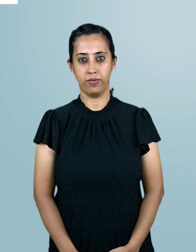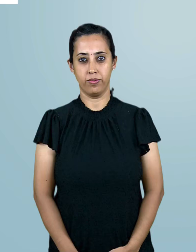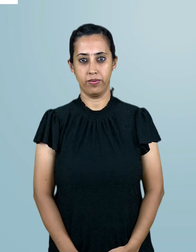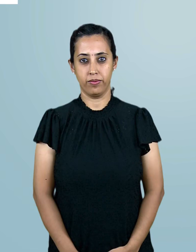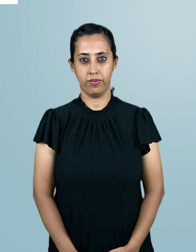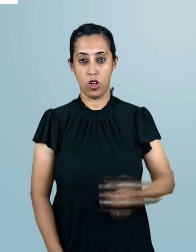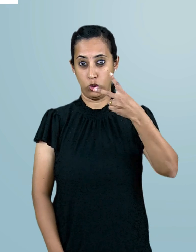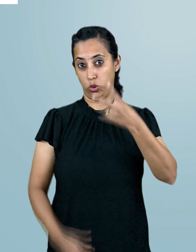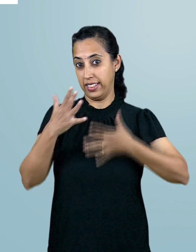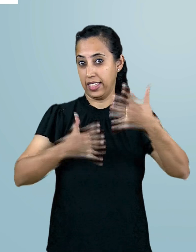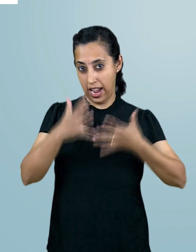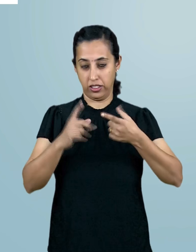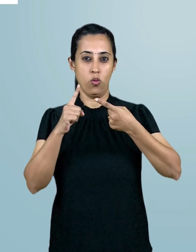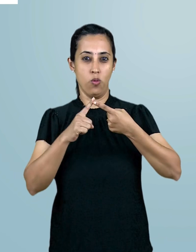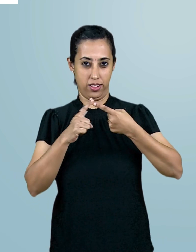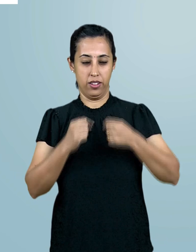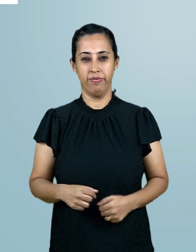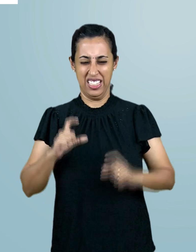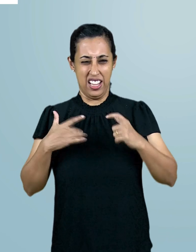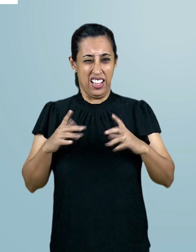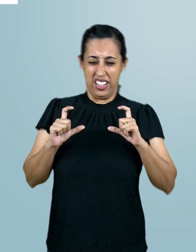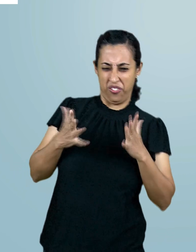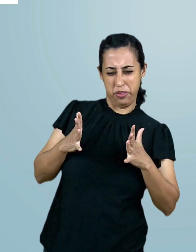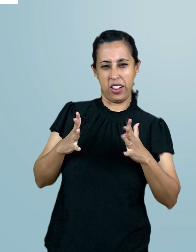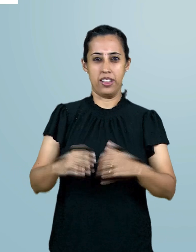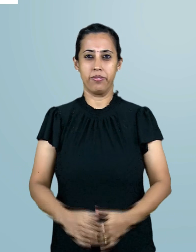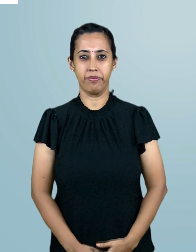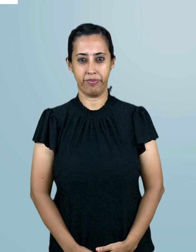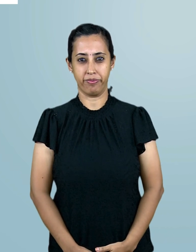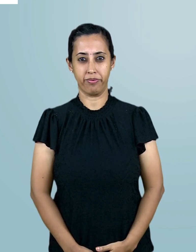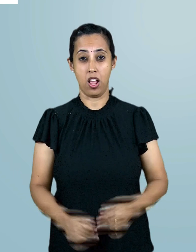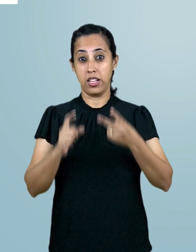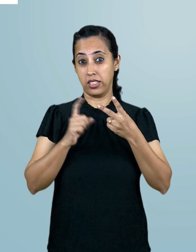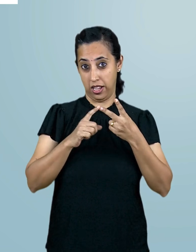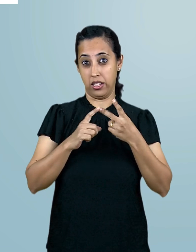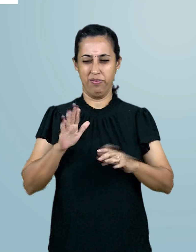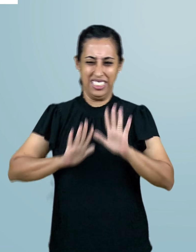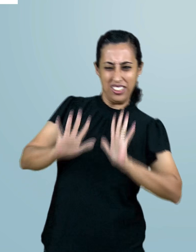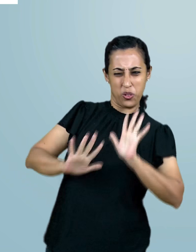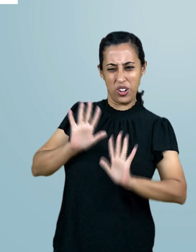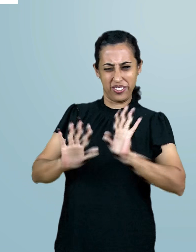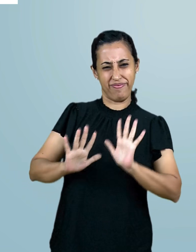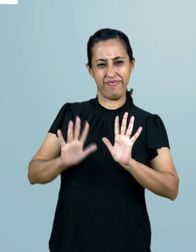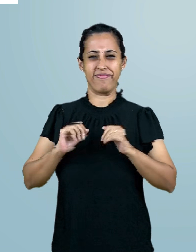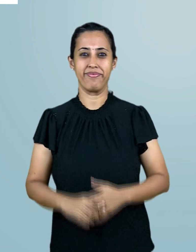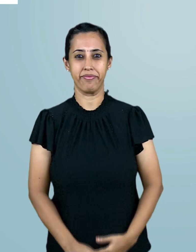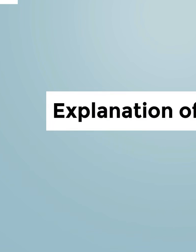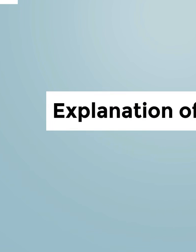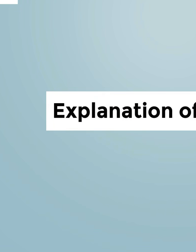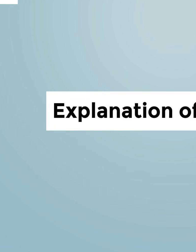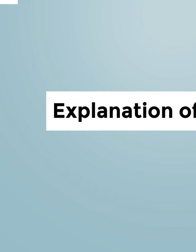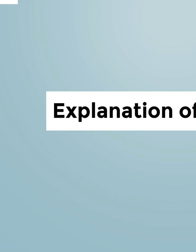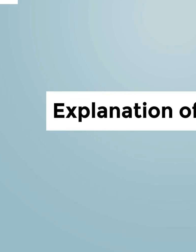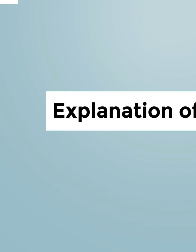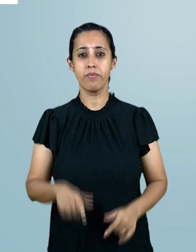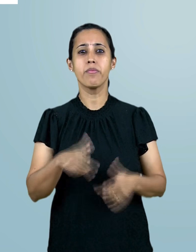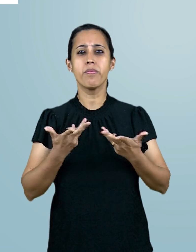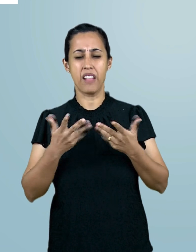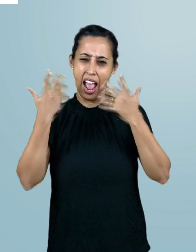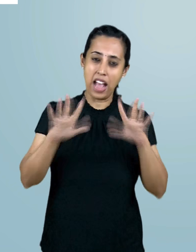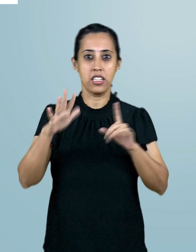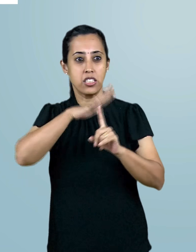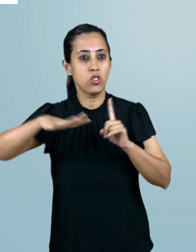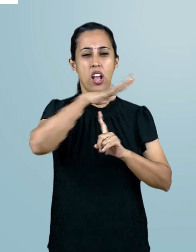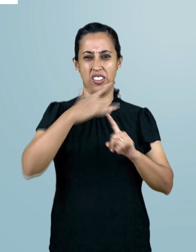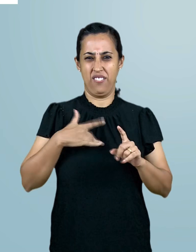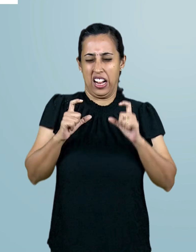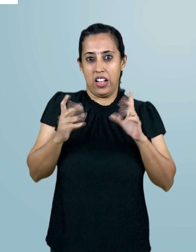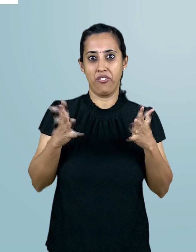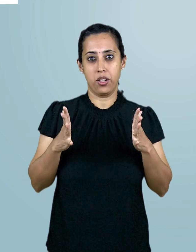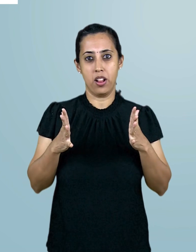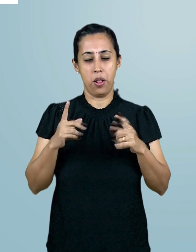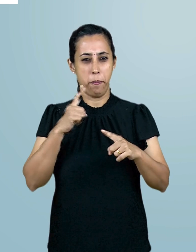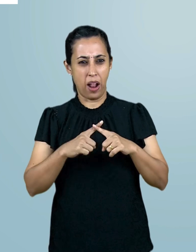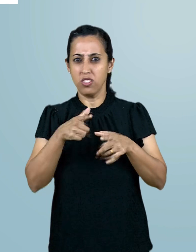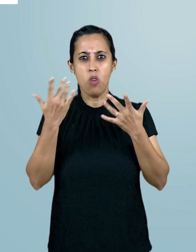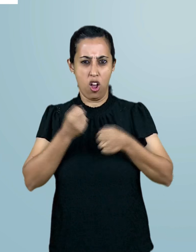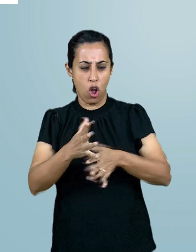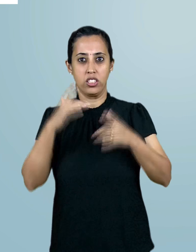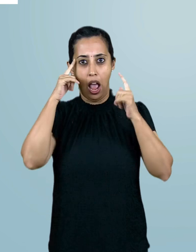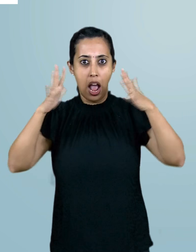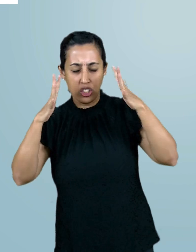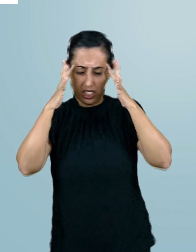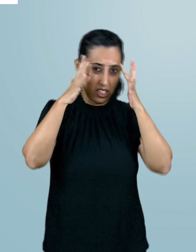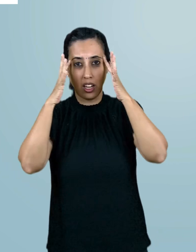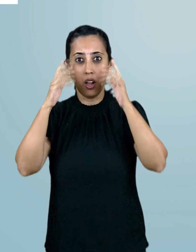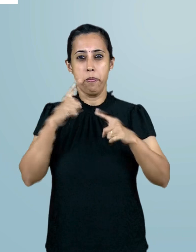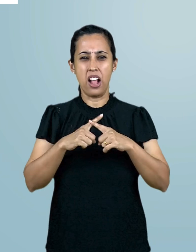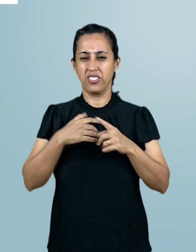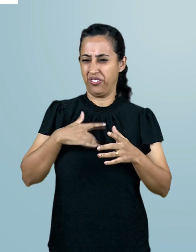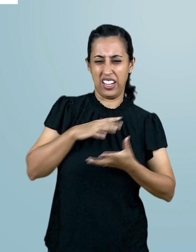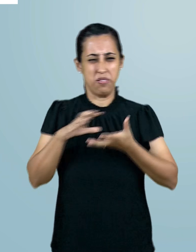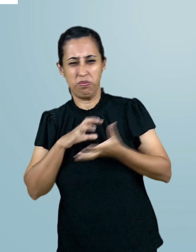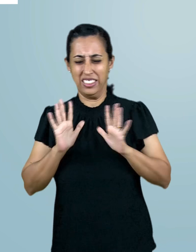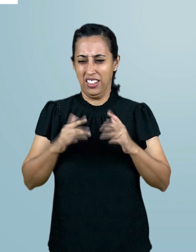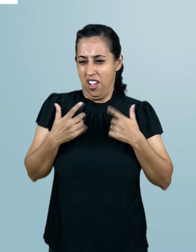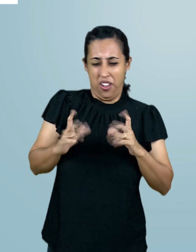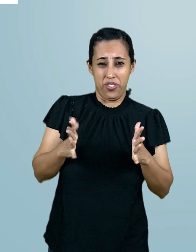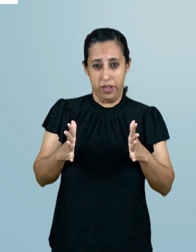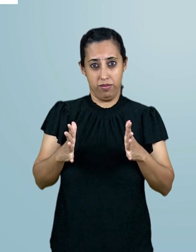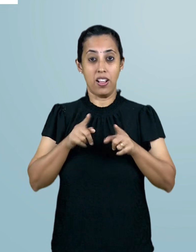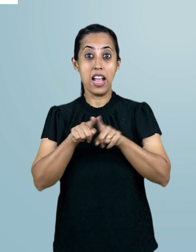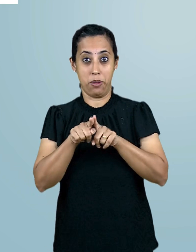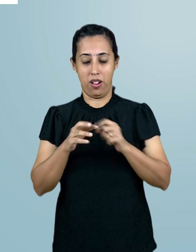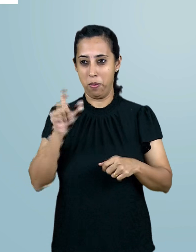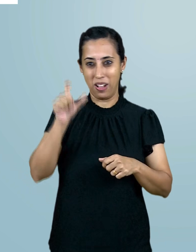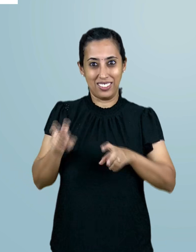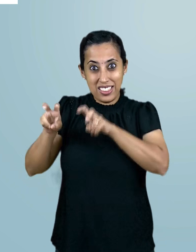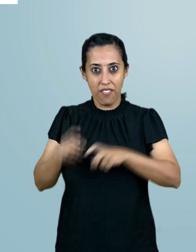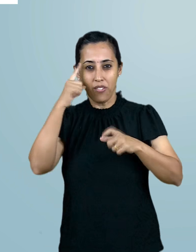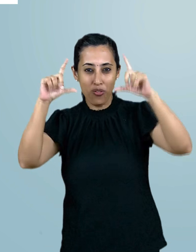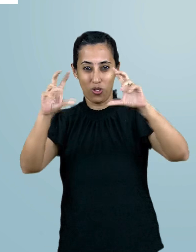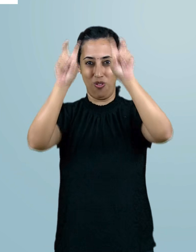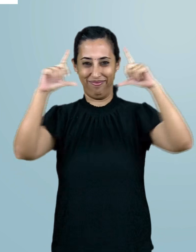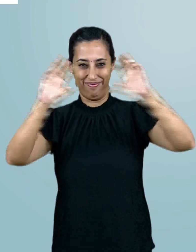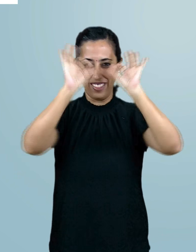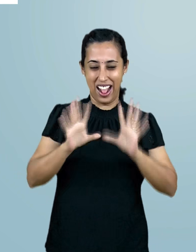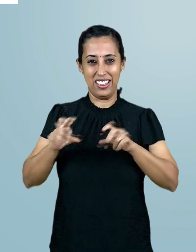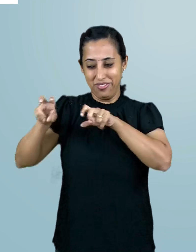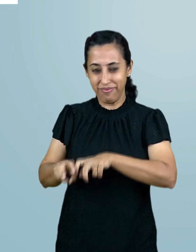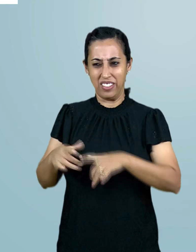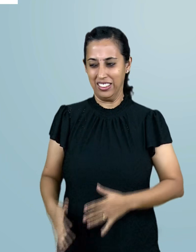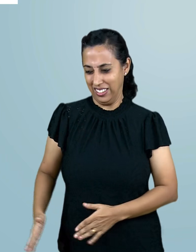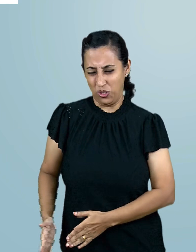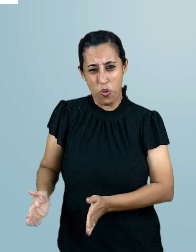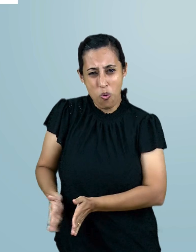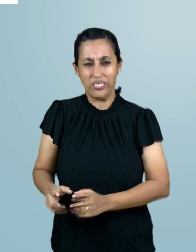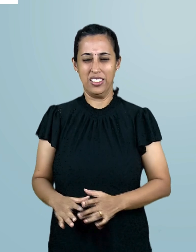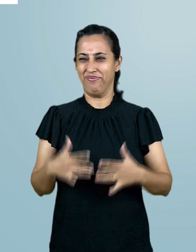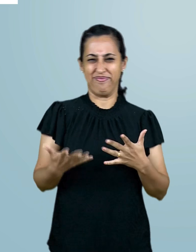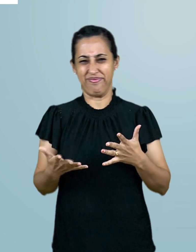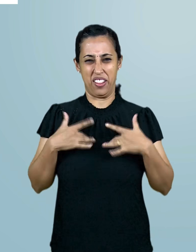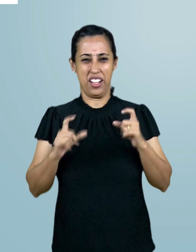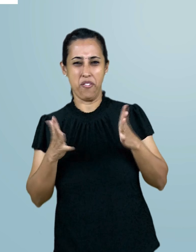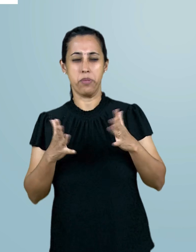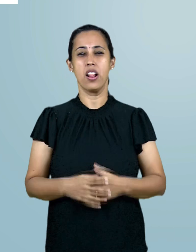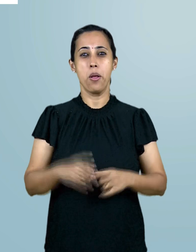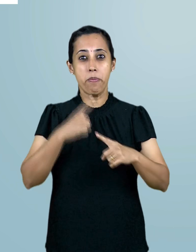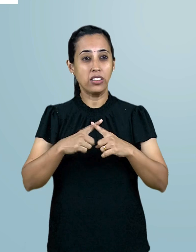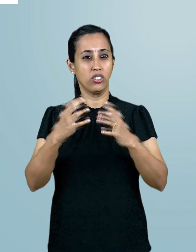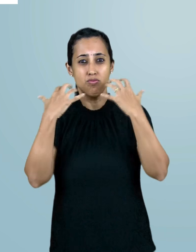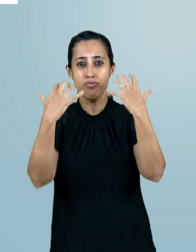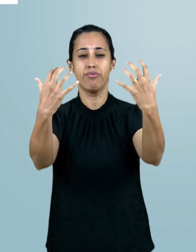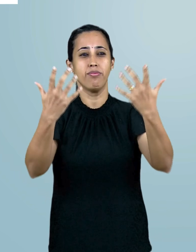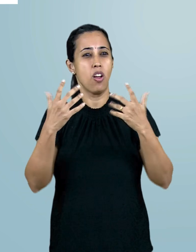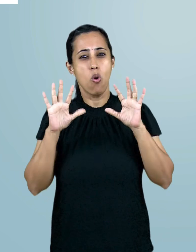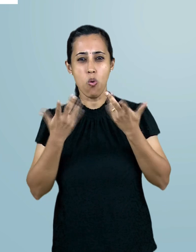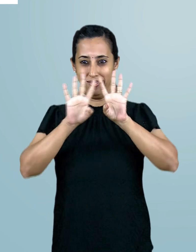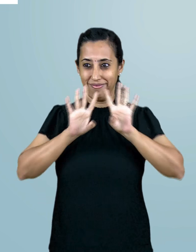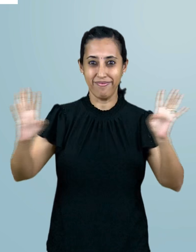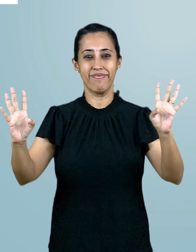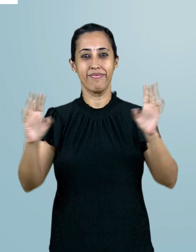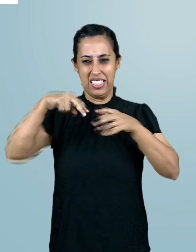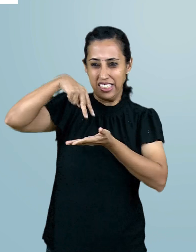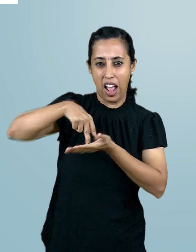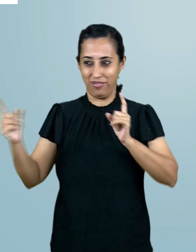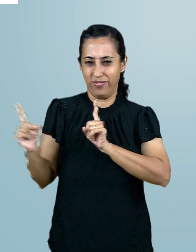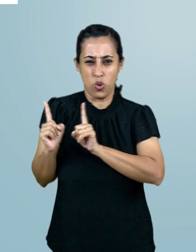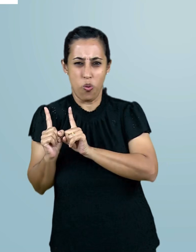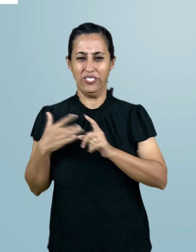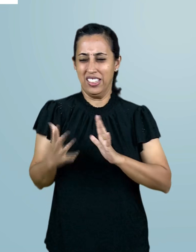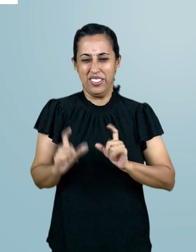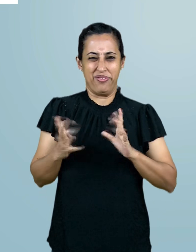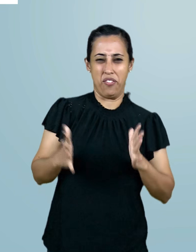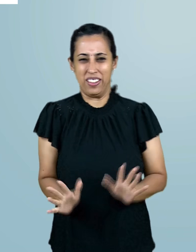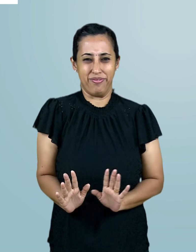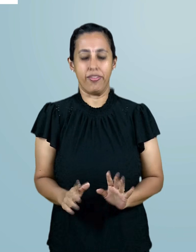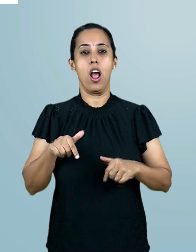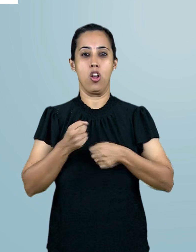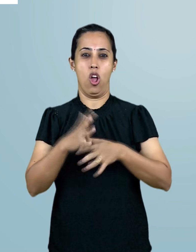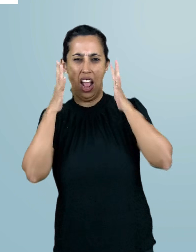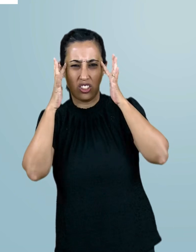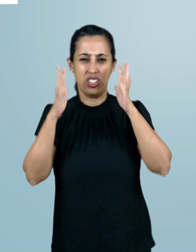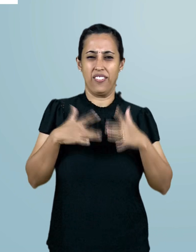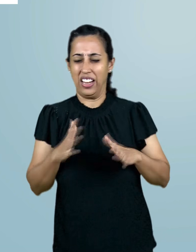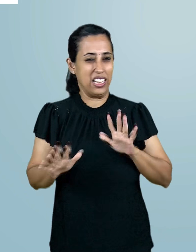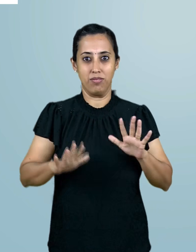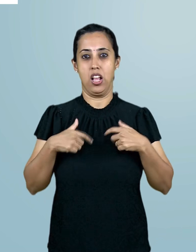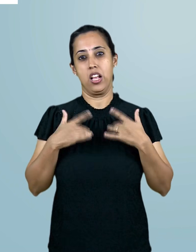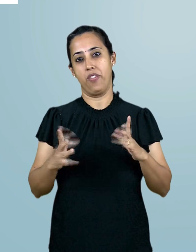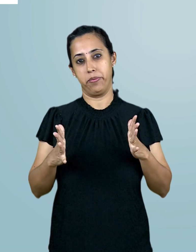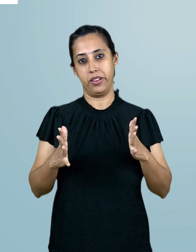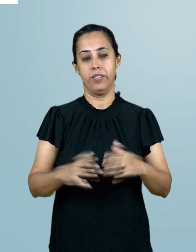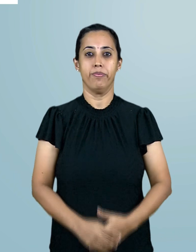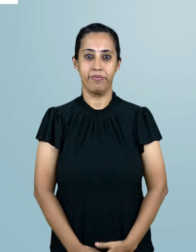Awkwardness